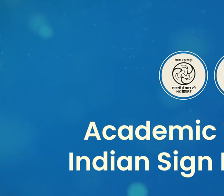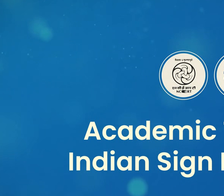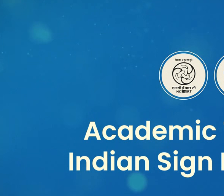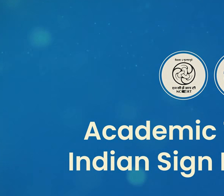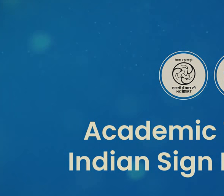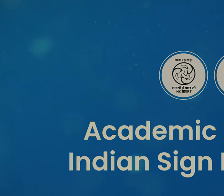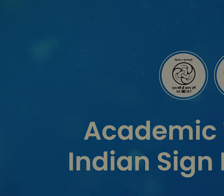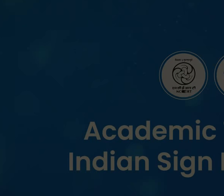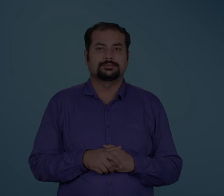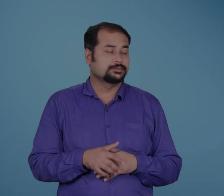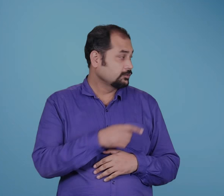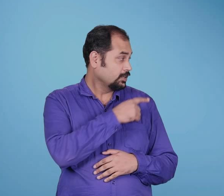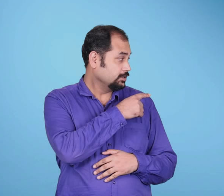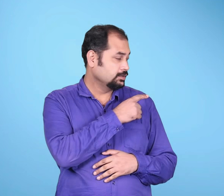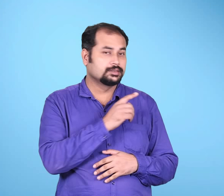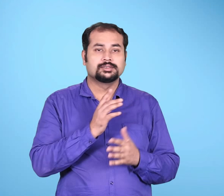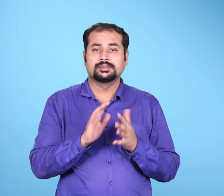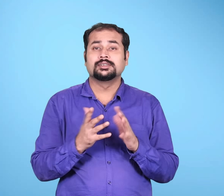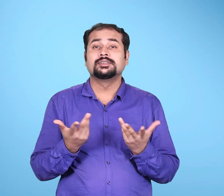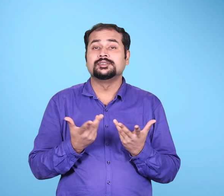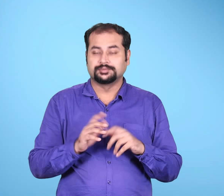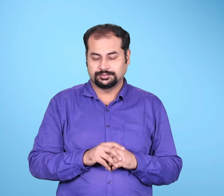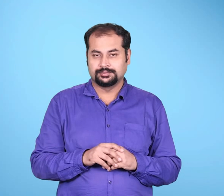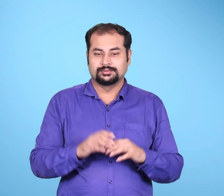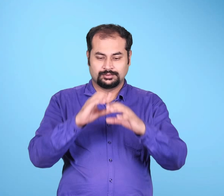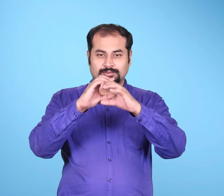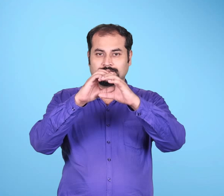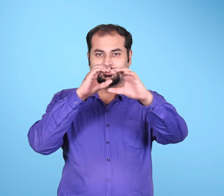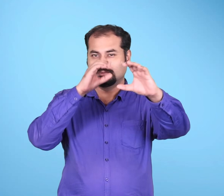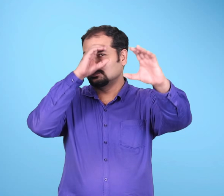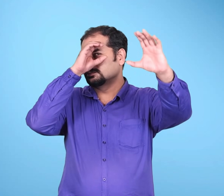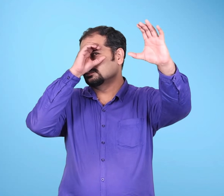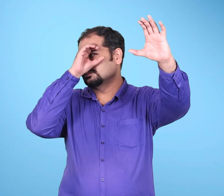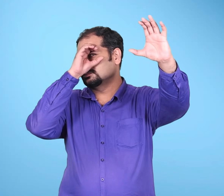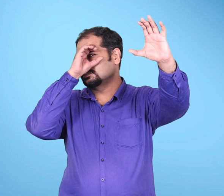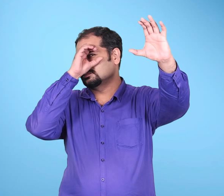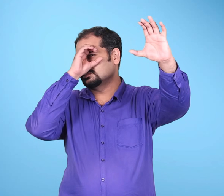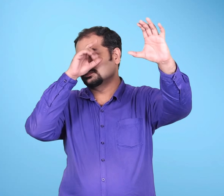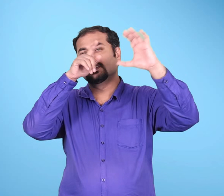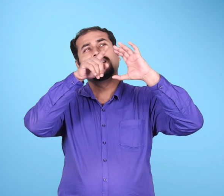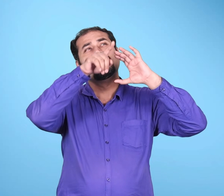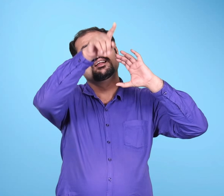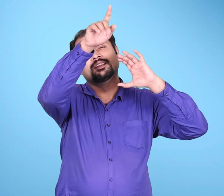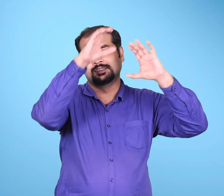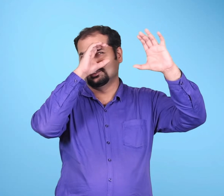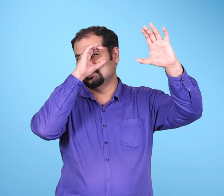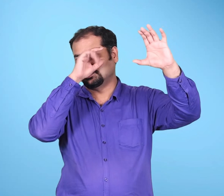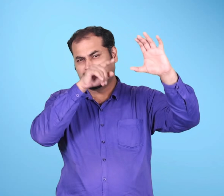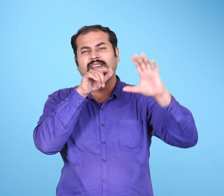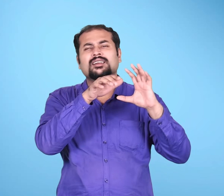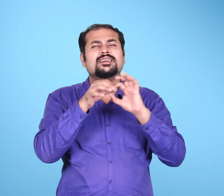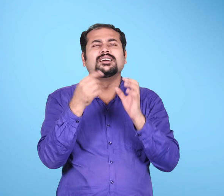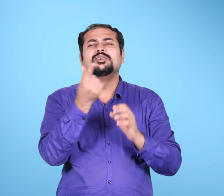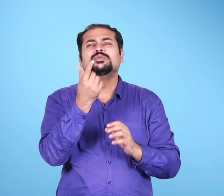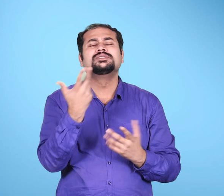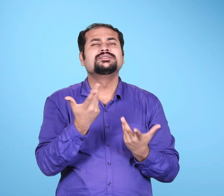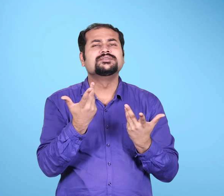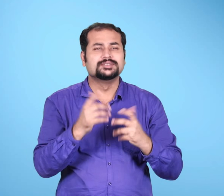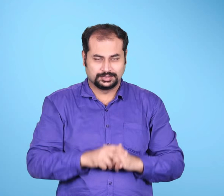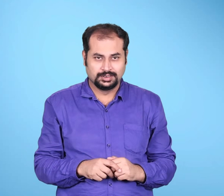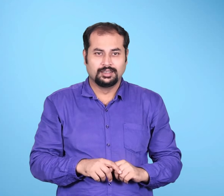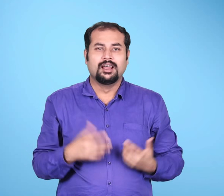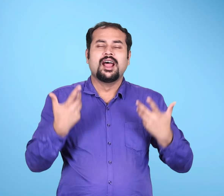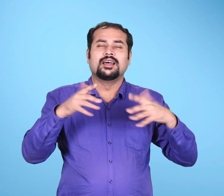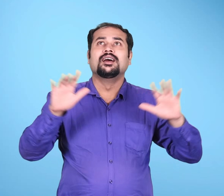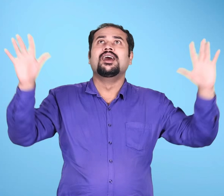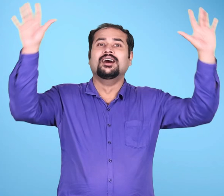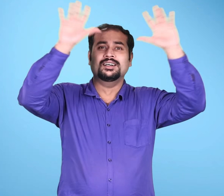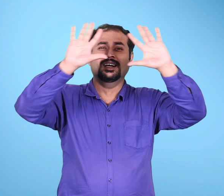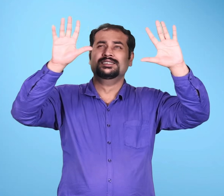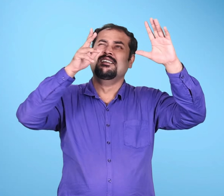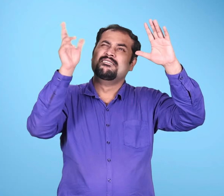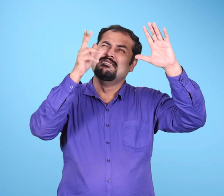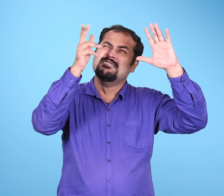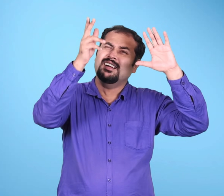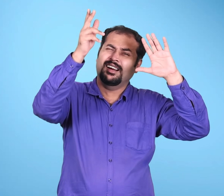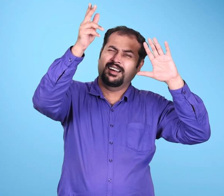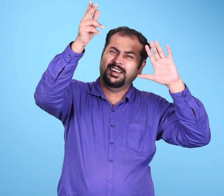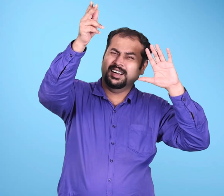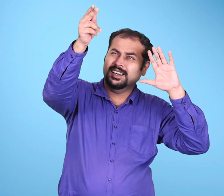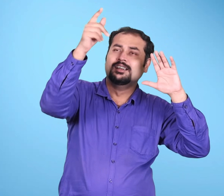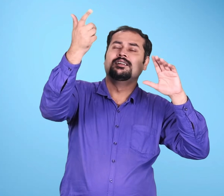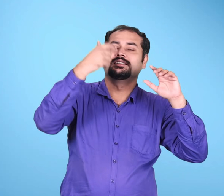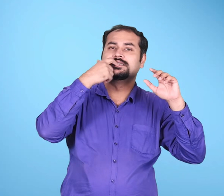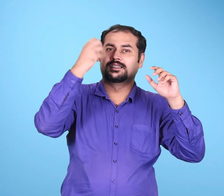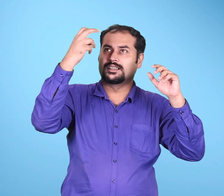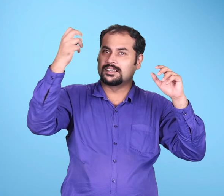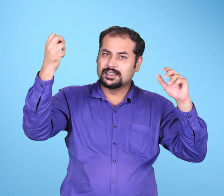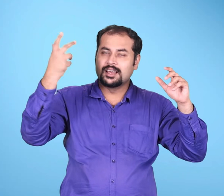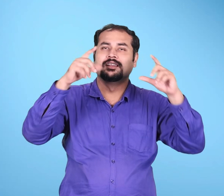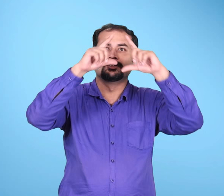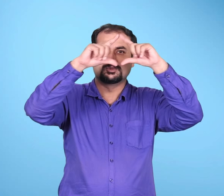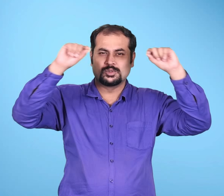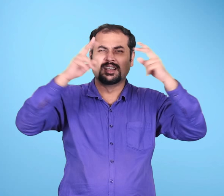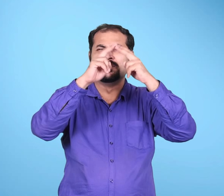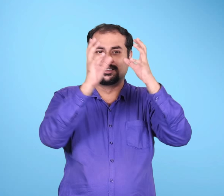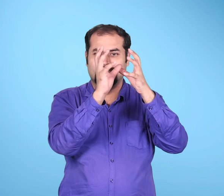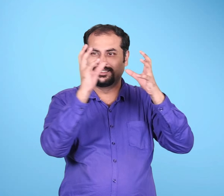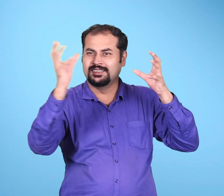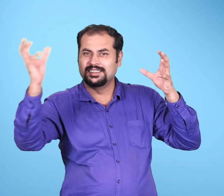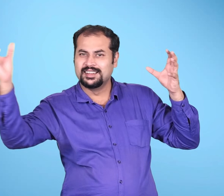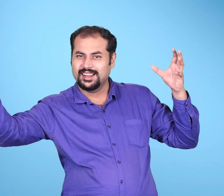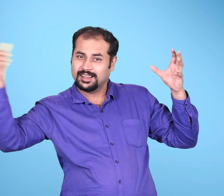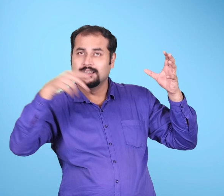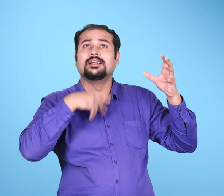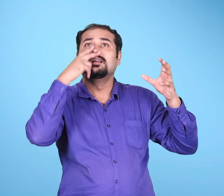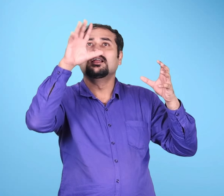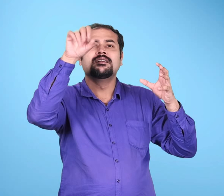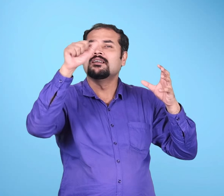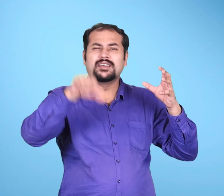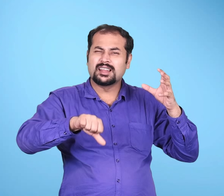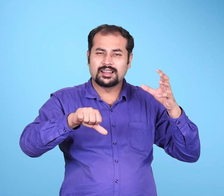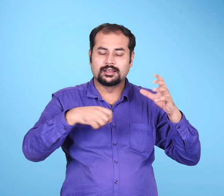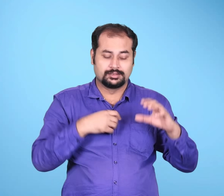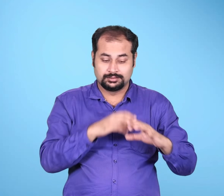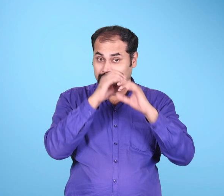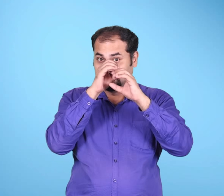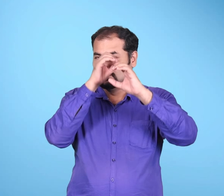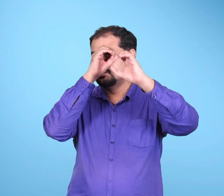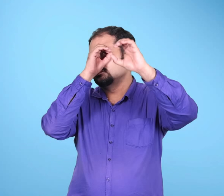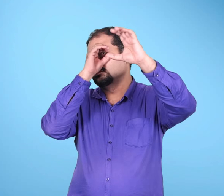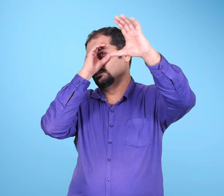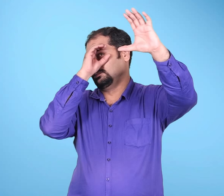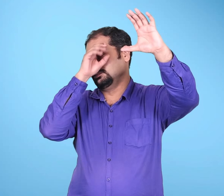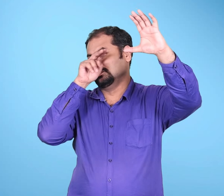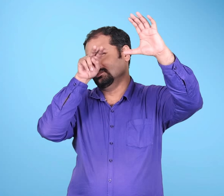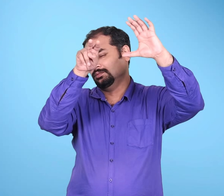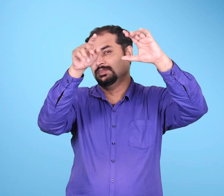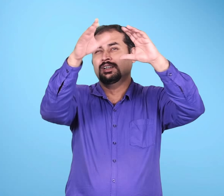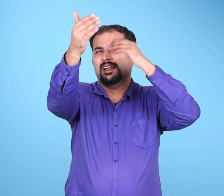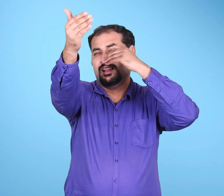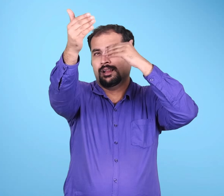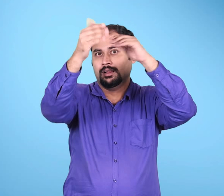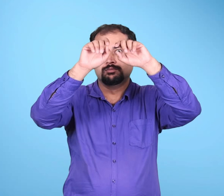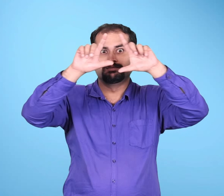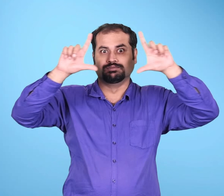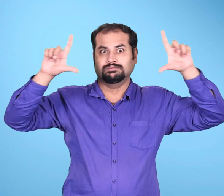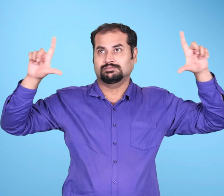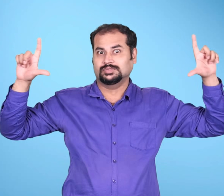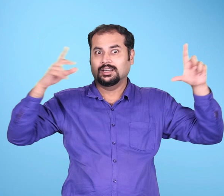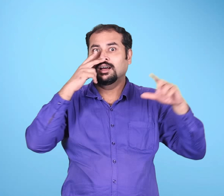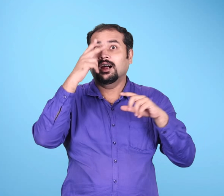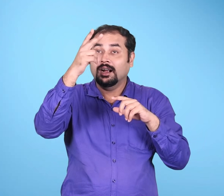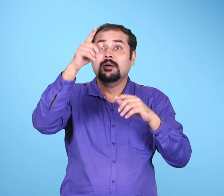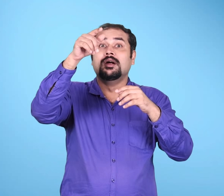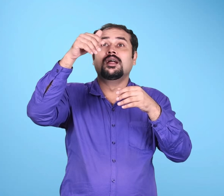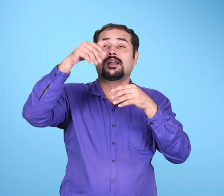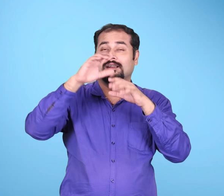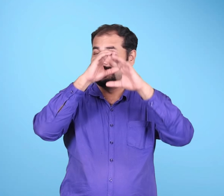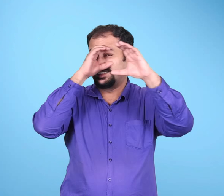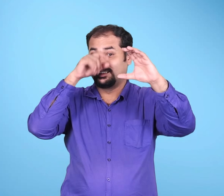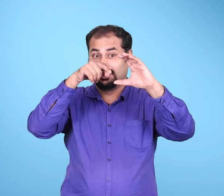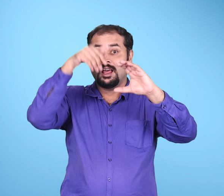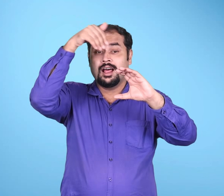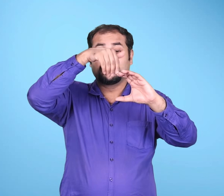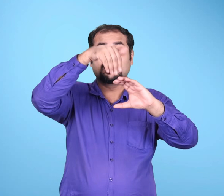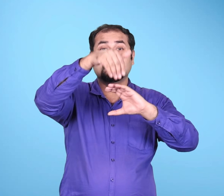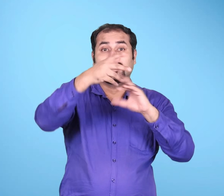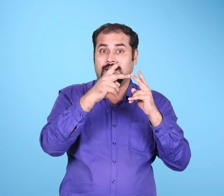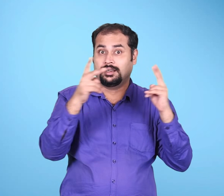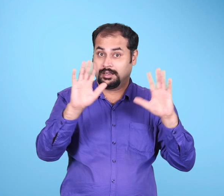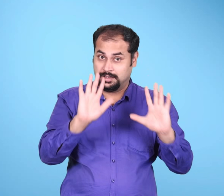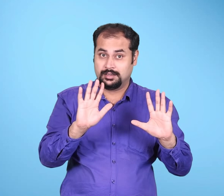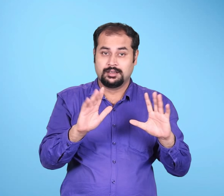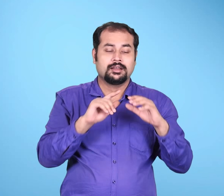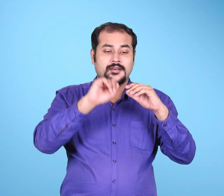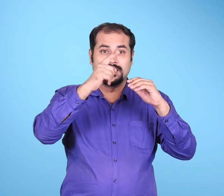Telescope The sign for telescope is this. A telescope is an instrument for looking at faraway objects. It has lens and mirrors that make the far away objects